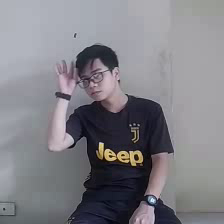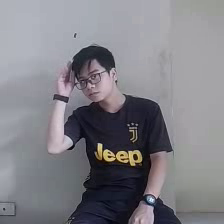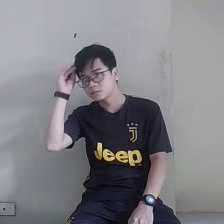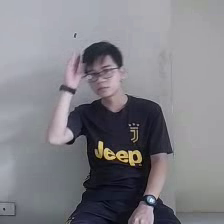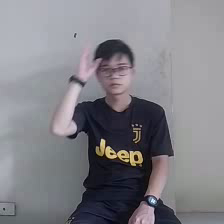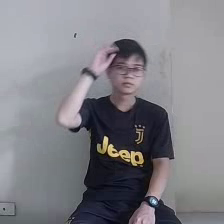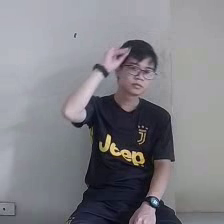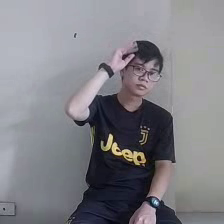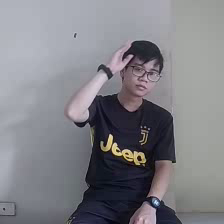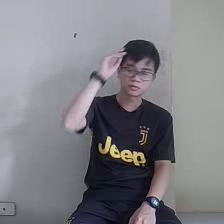Băn khoăn